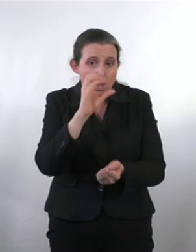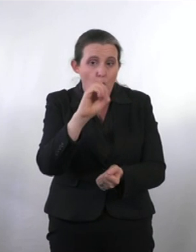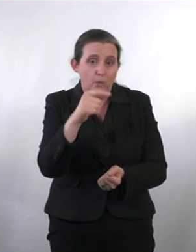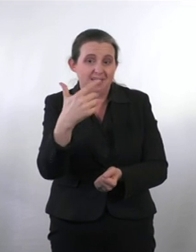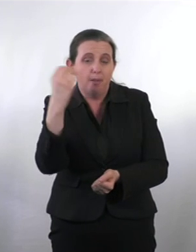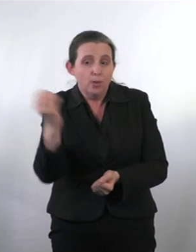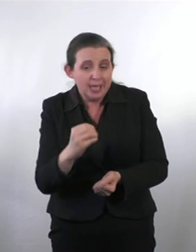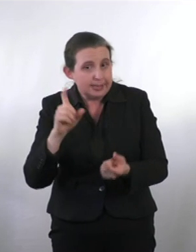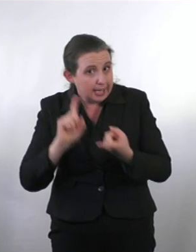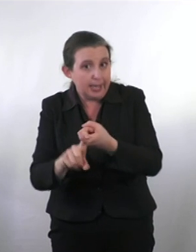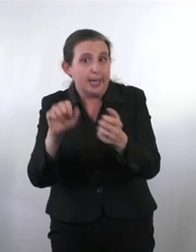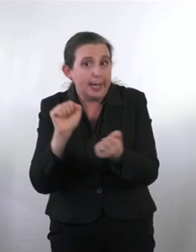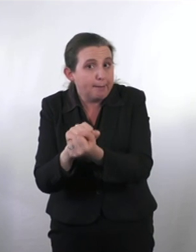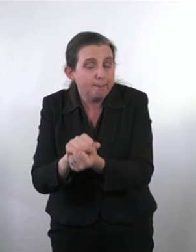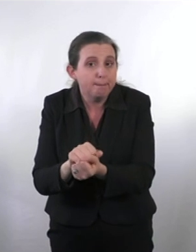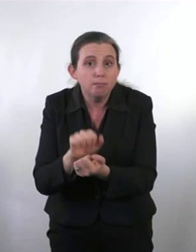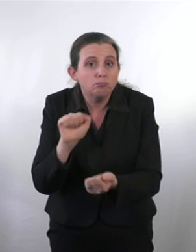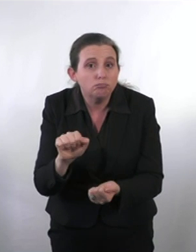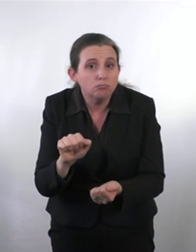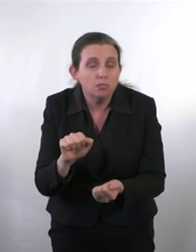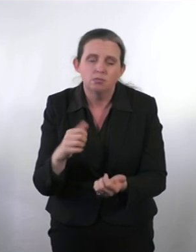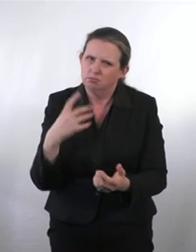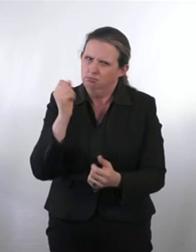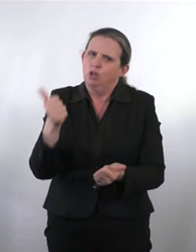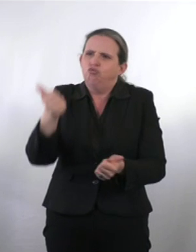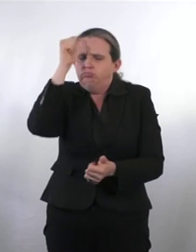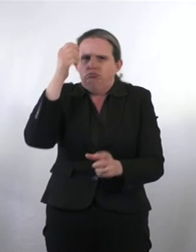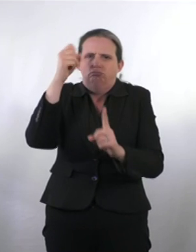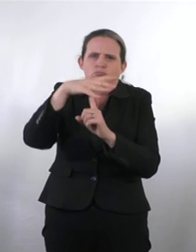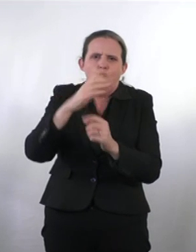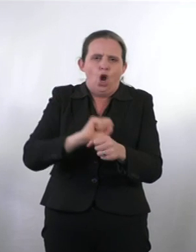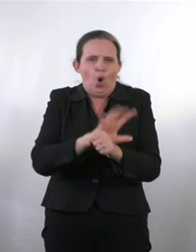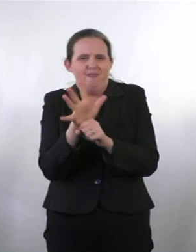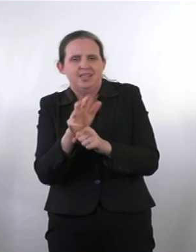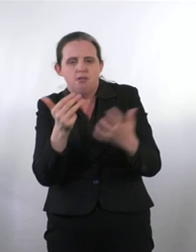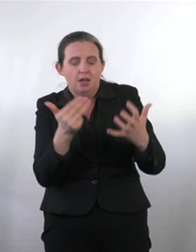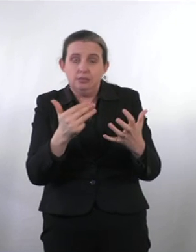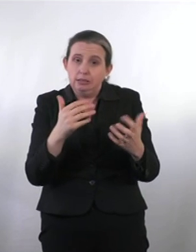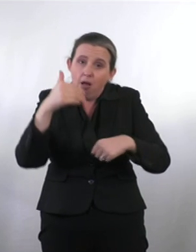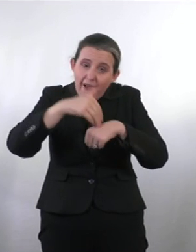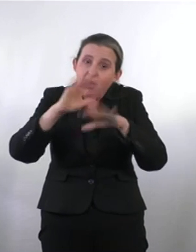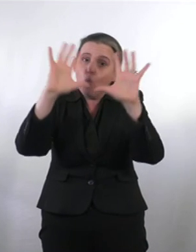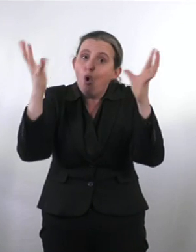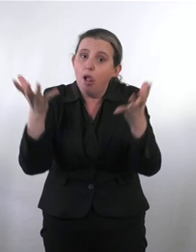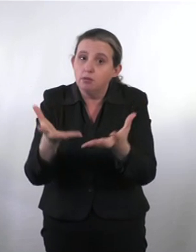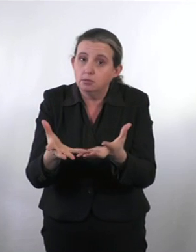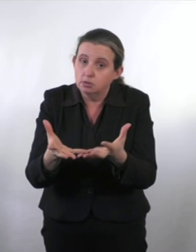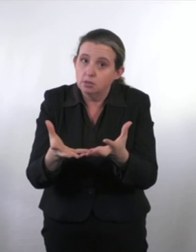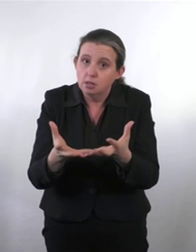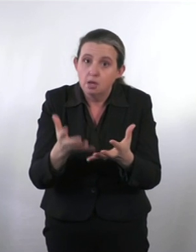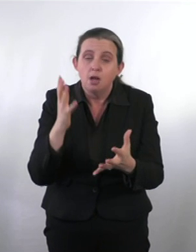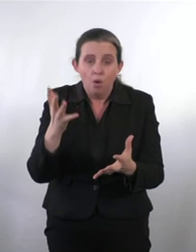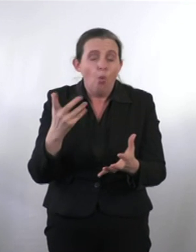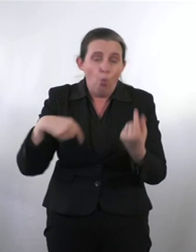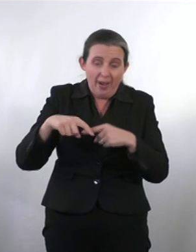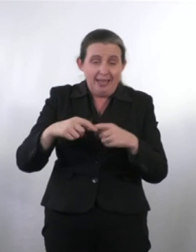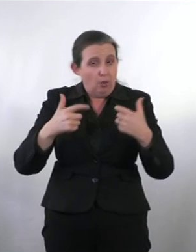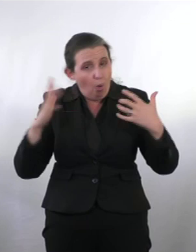We need to recognise that covid-19 is a global pandemic, and while we are all in the same storm, some nations have better life rafts.